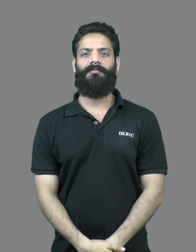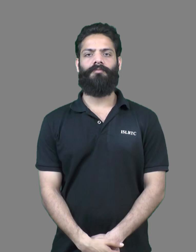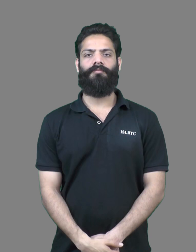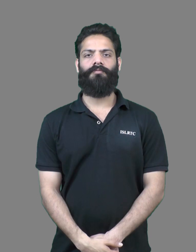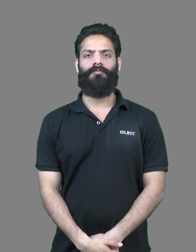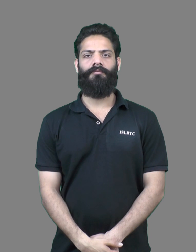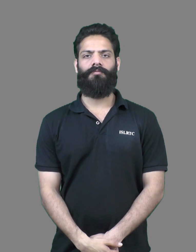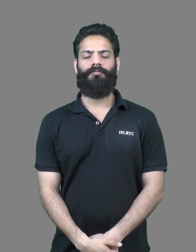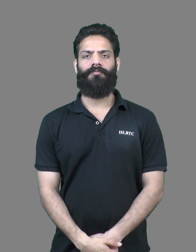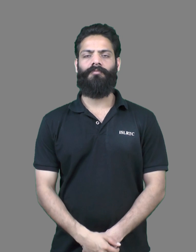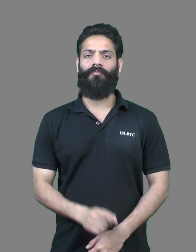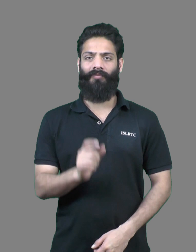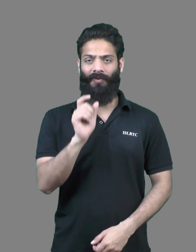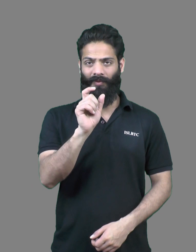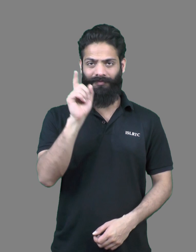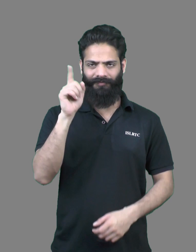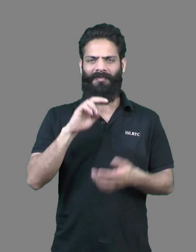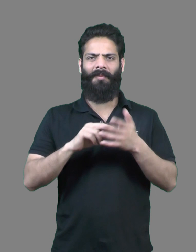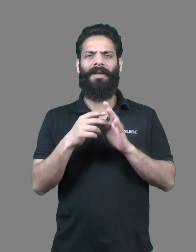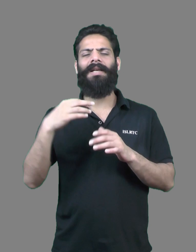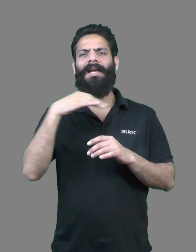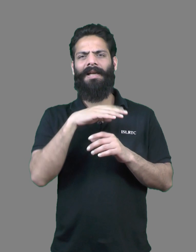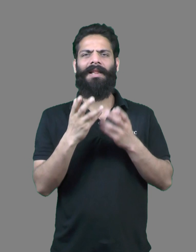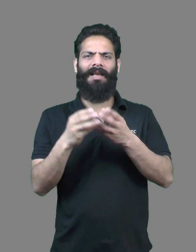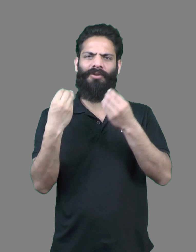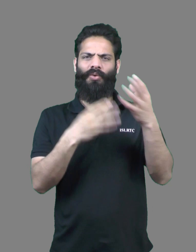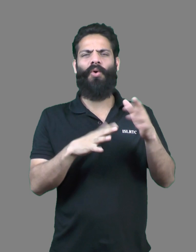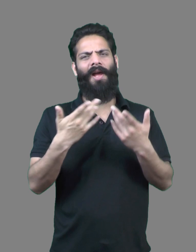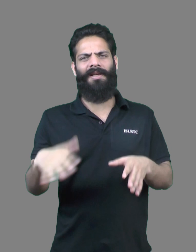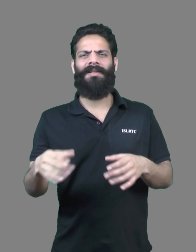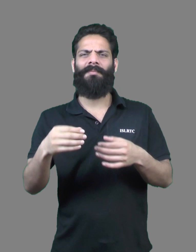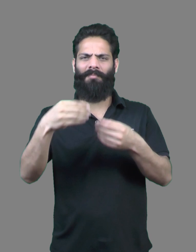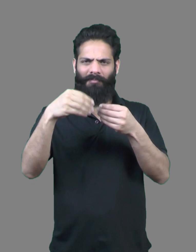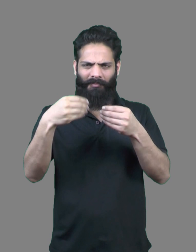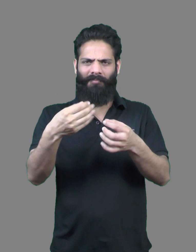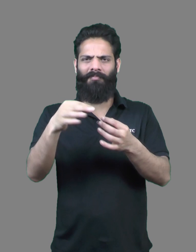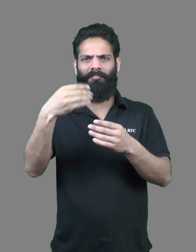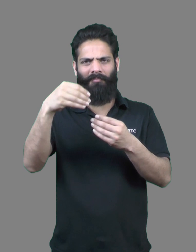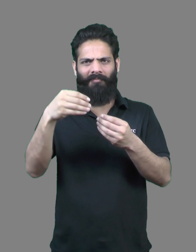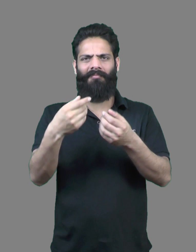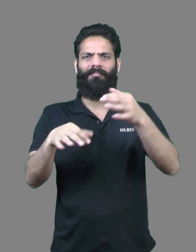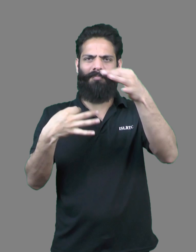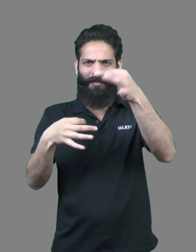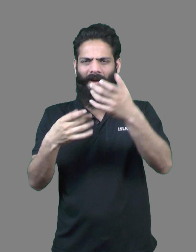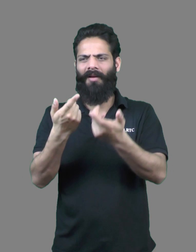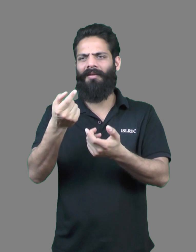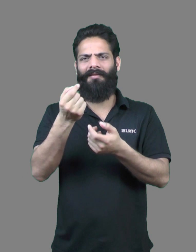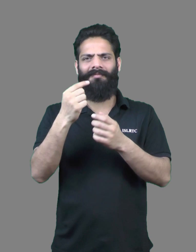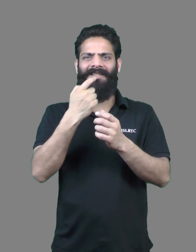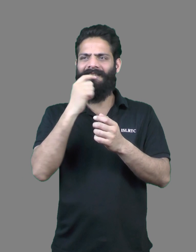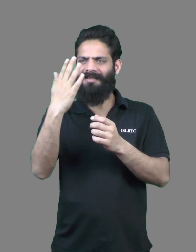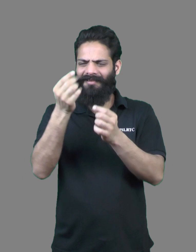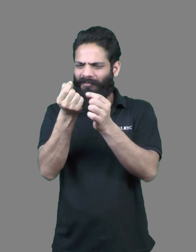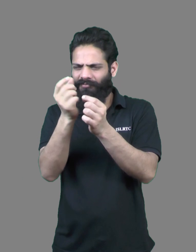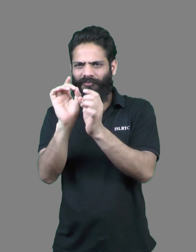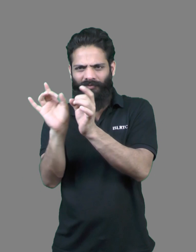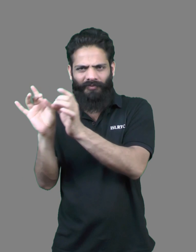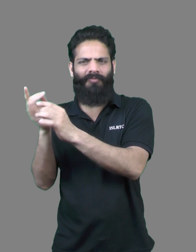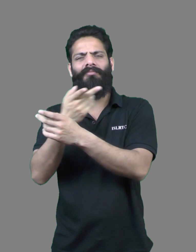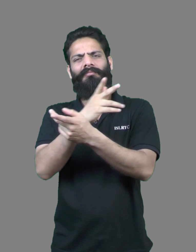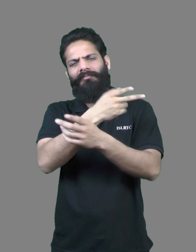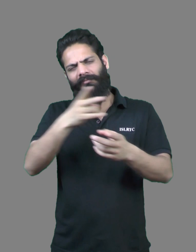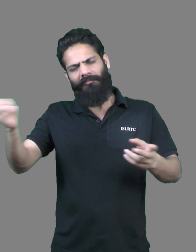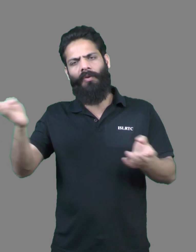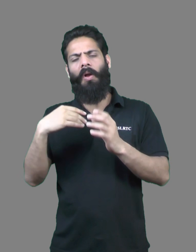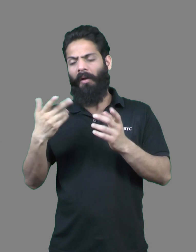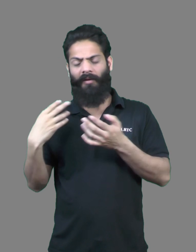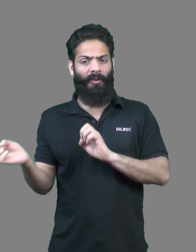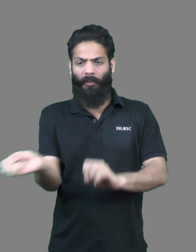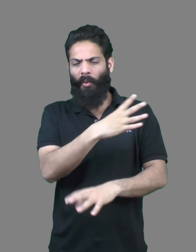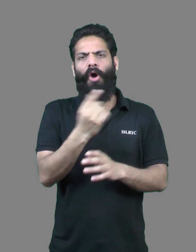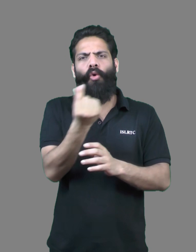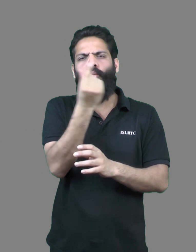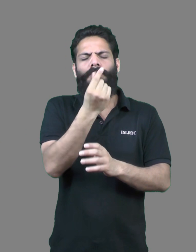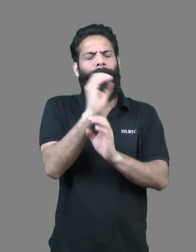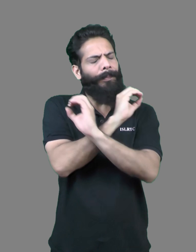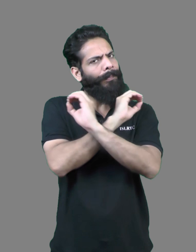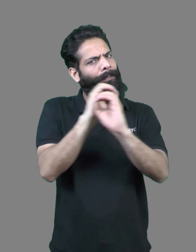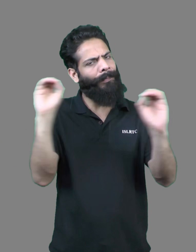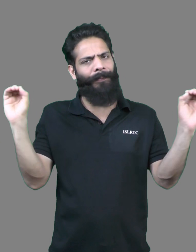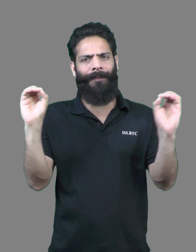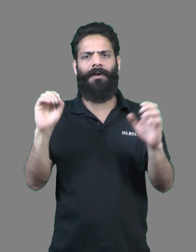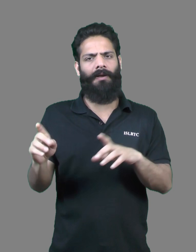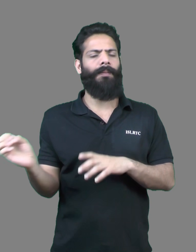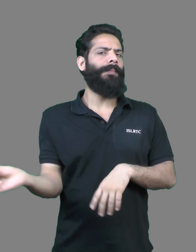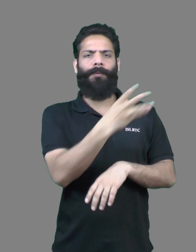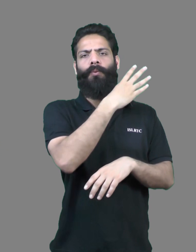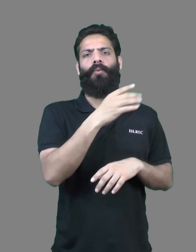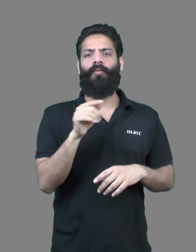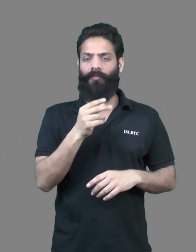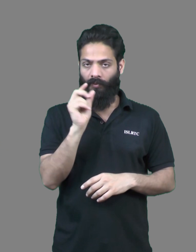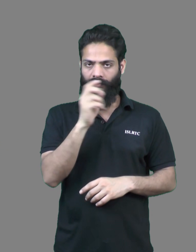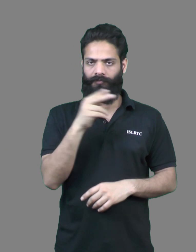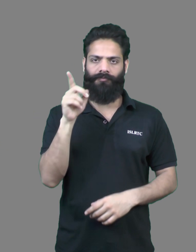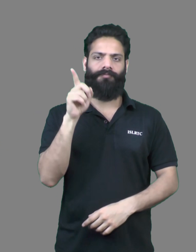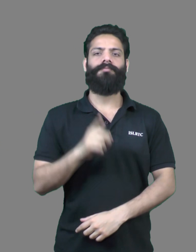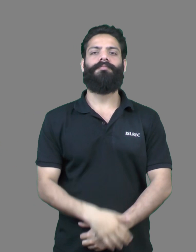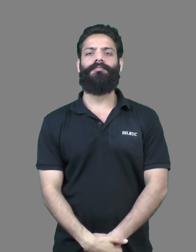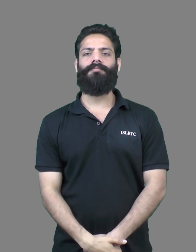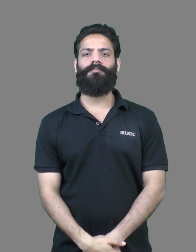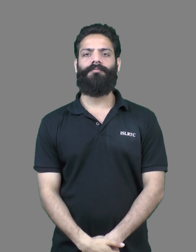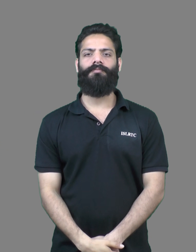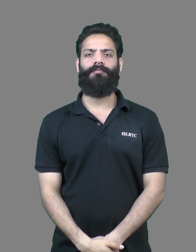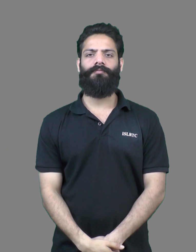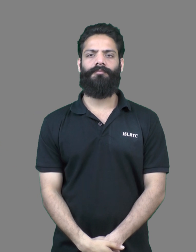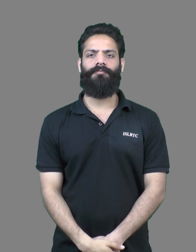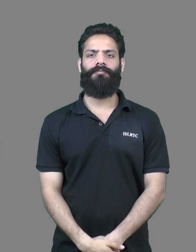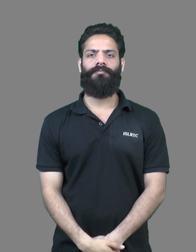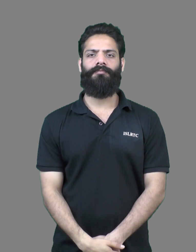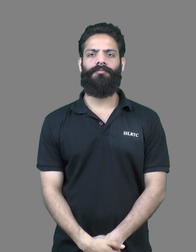Litter